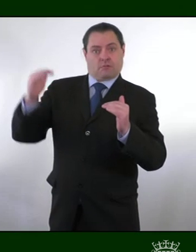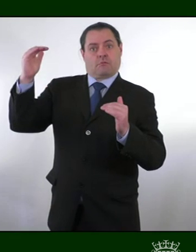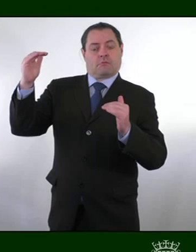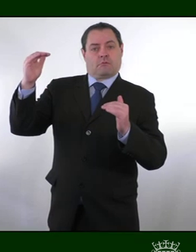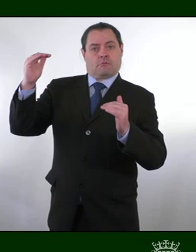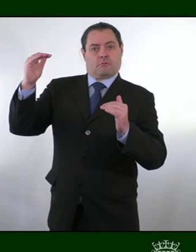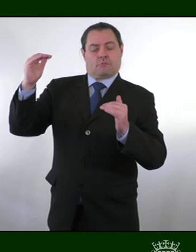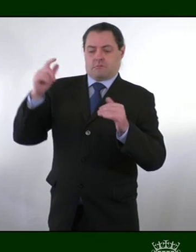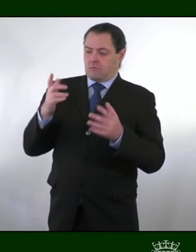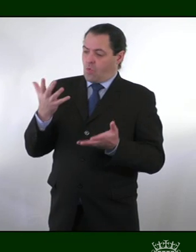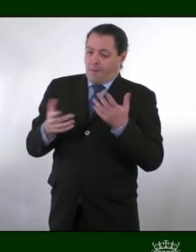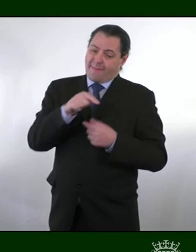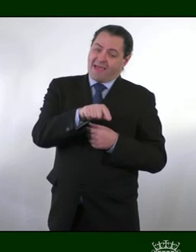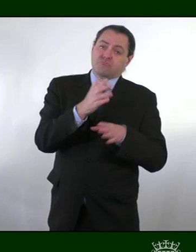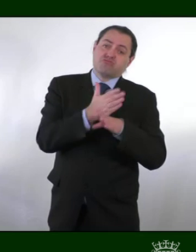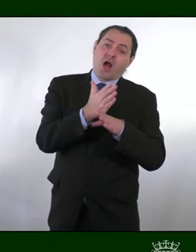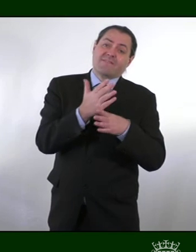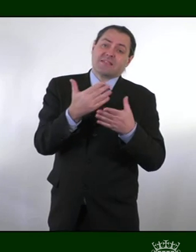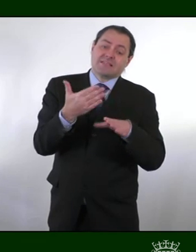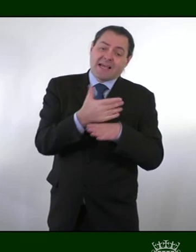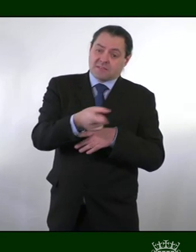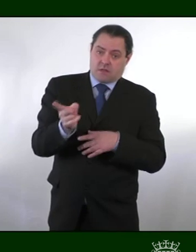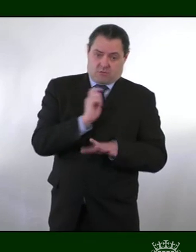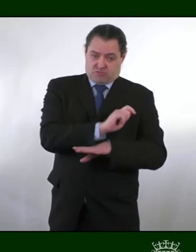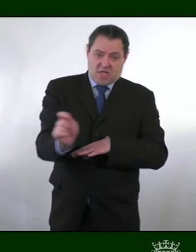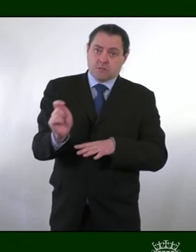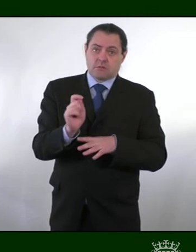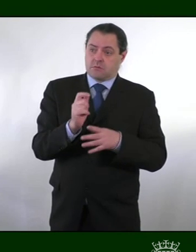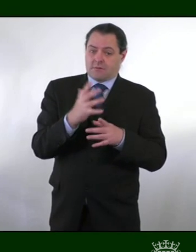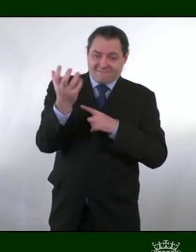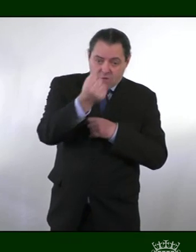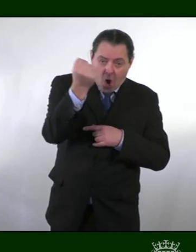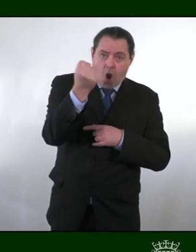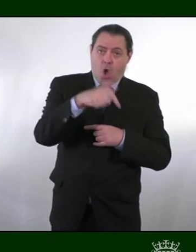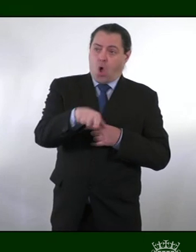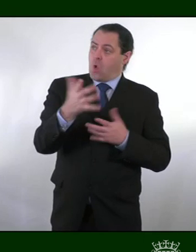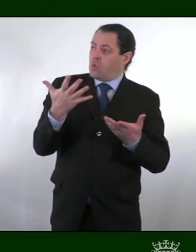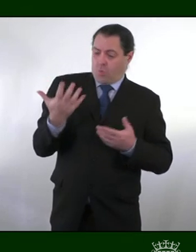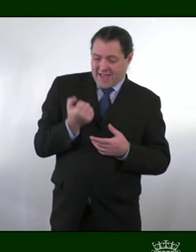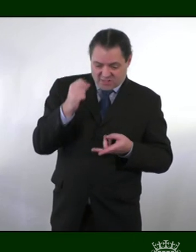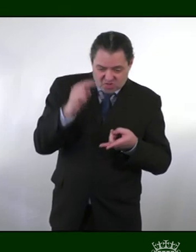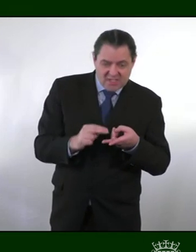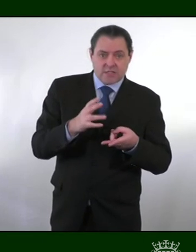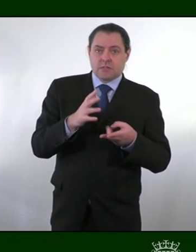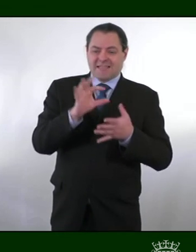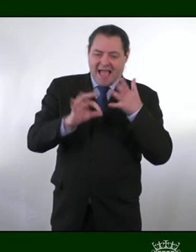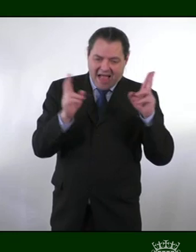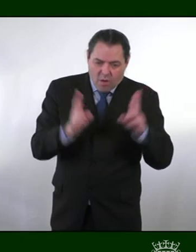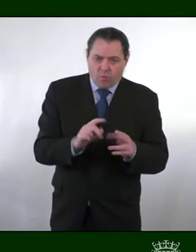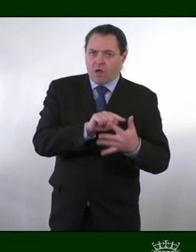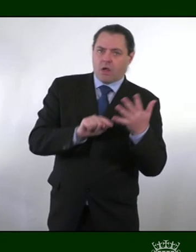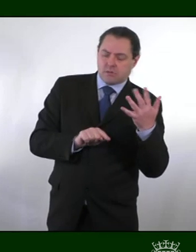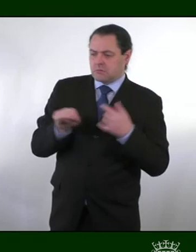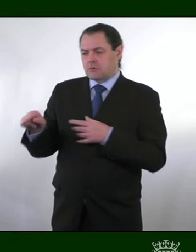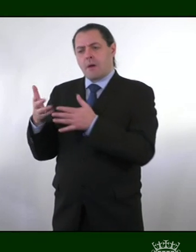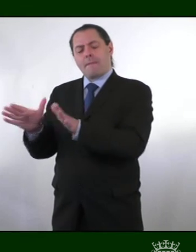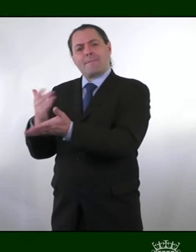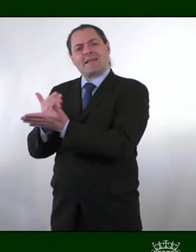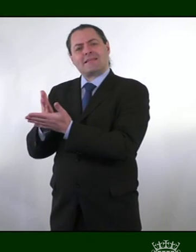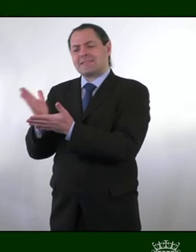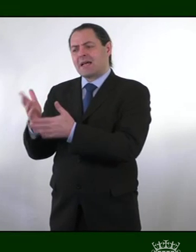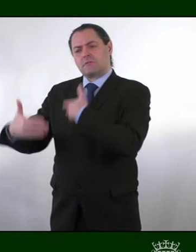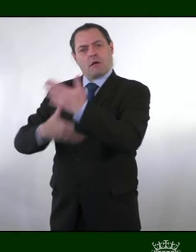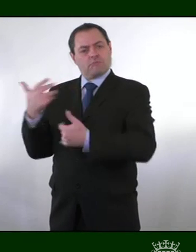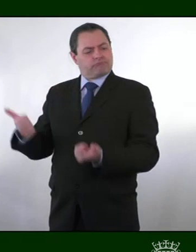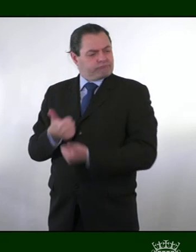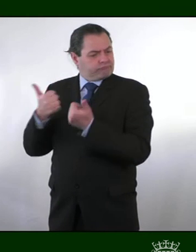Unlike workers in the private sector, who have lost jobs, been furloughed, and seen wages cut and hours reduced, the public sector has not.